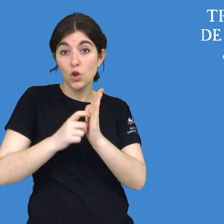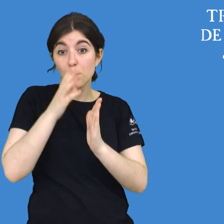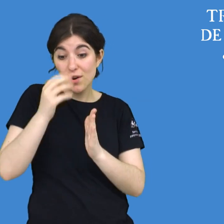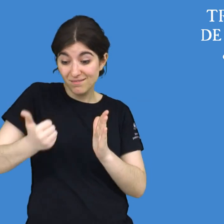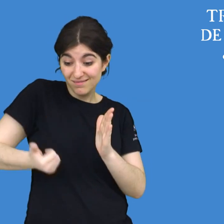motivo